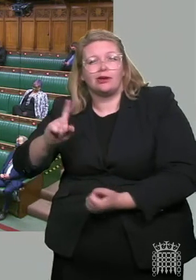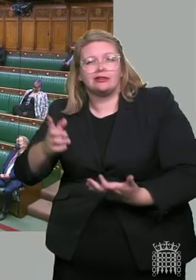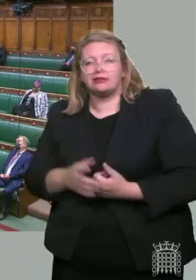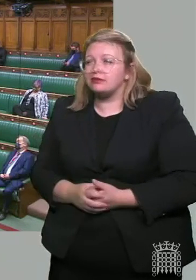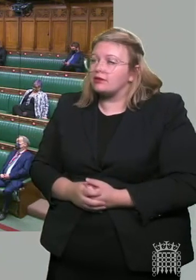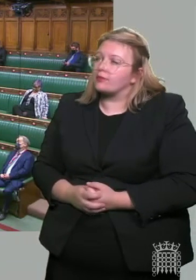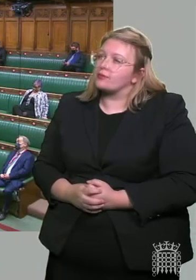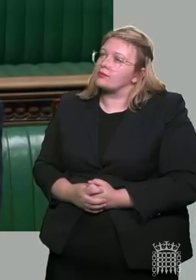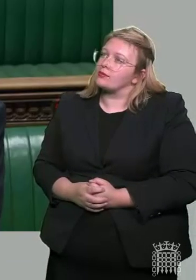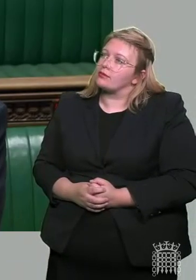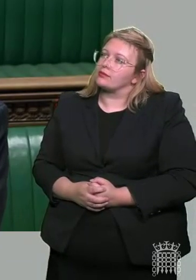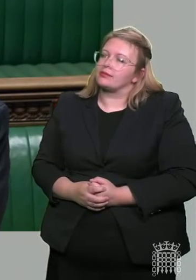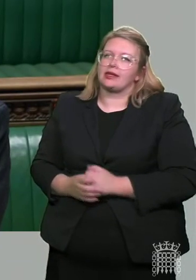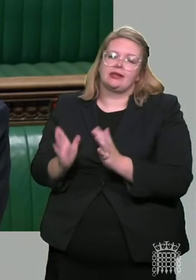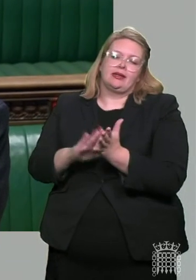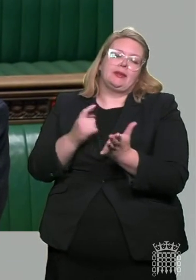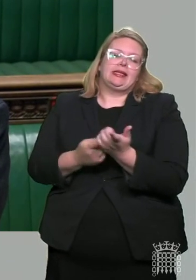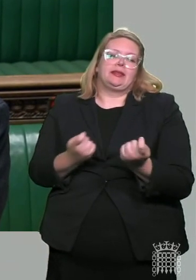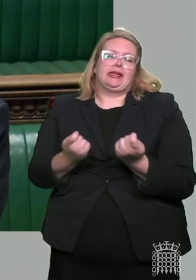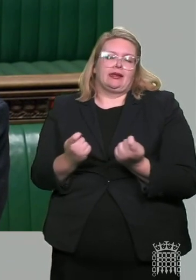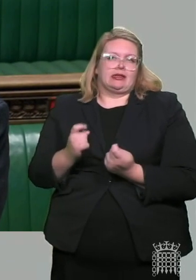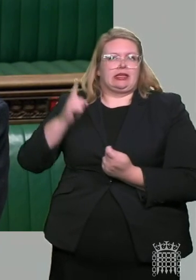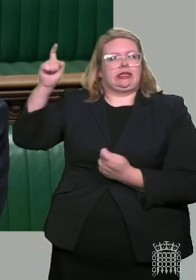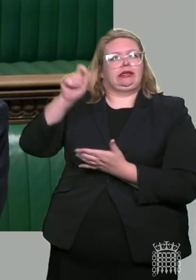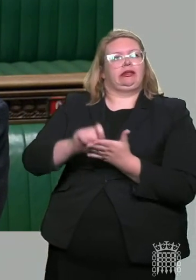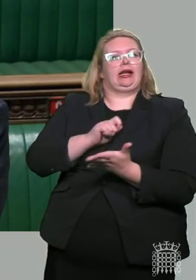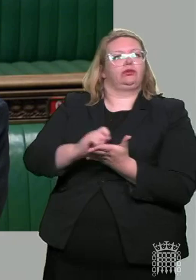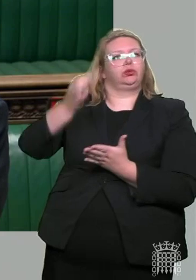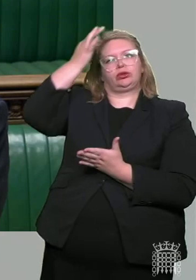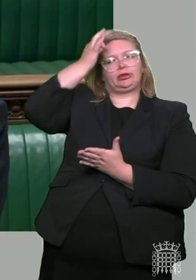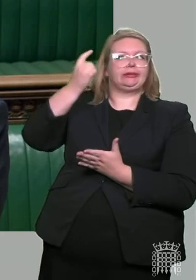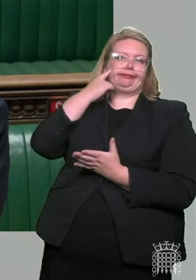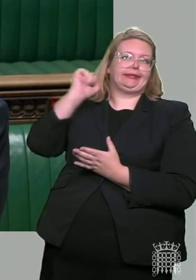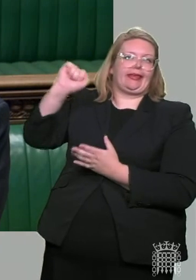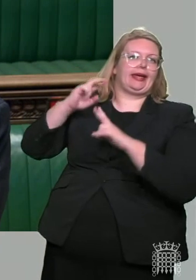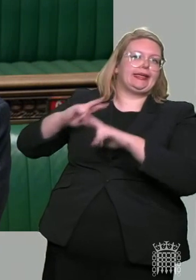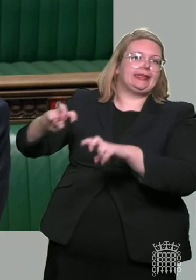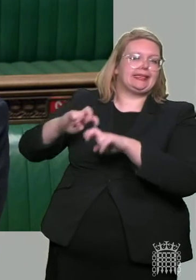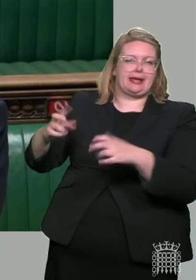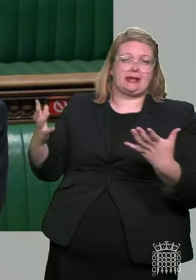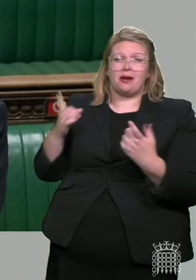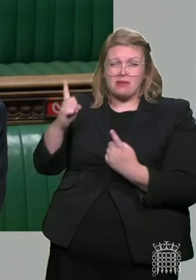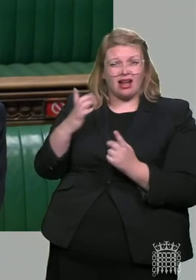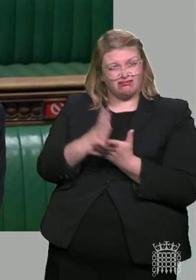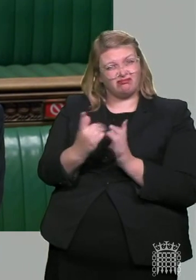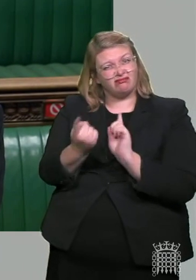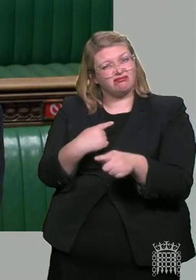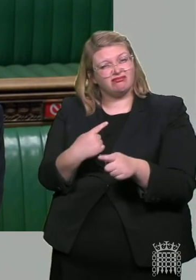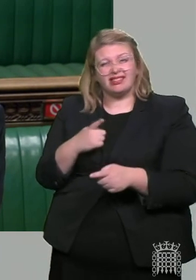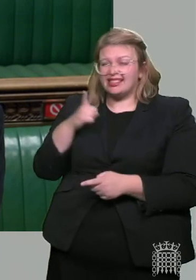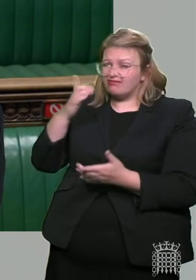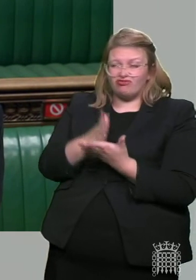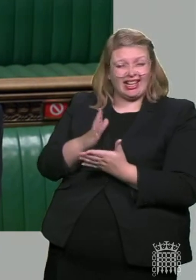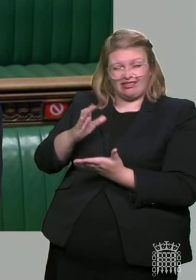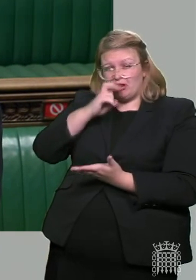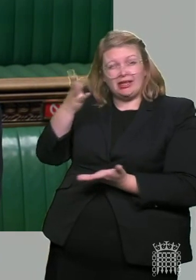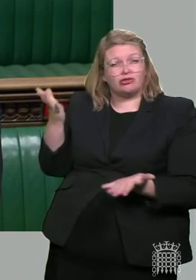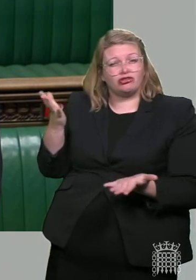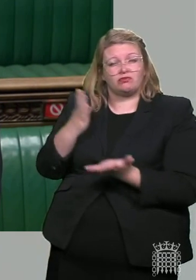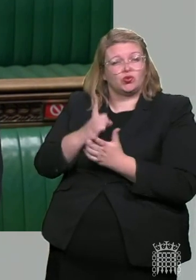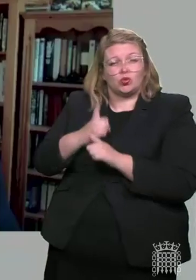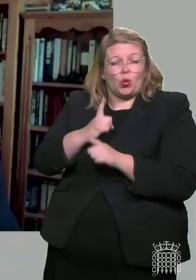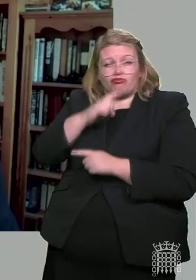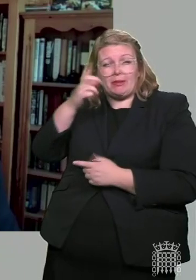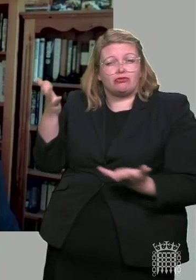As I have said, I look forward to what the Electoral Commission has to say, but I can tell the right honourable Gentleman that, for the rest of it, he is talking complete nonsense.